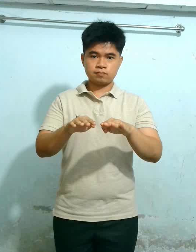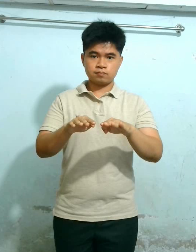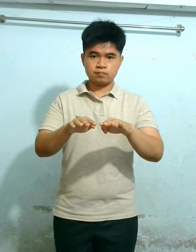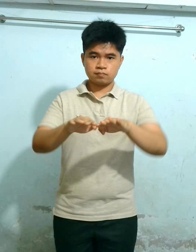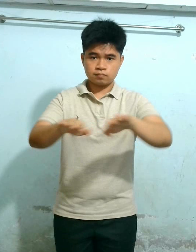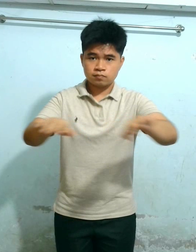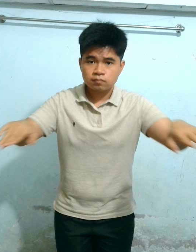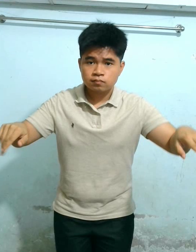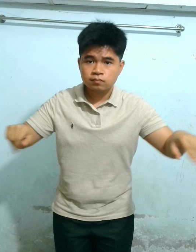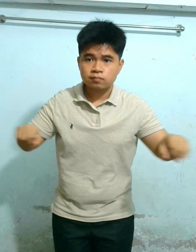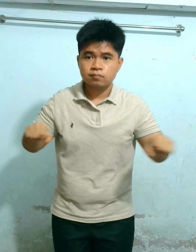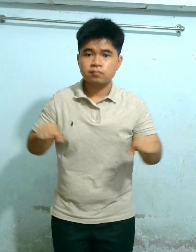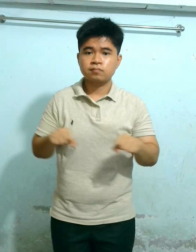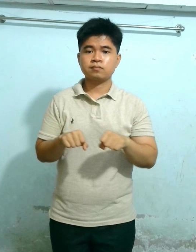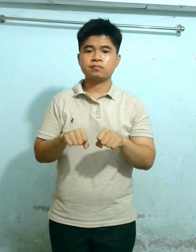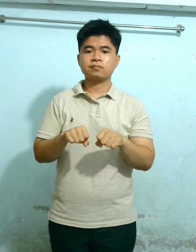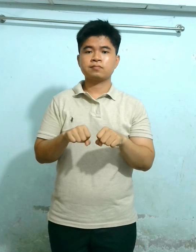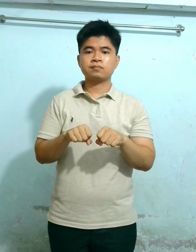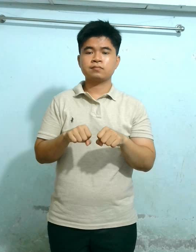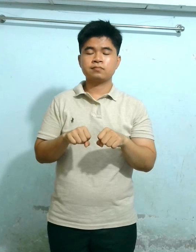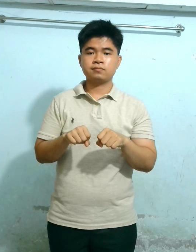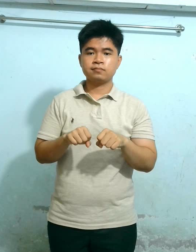boi